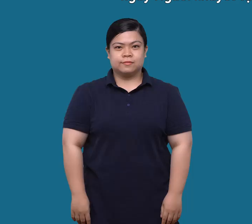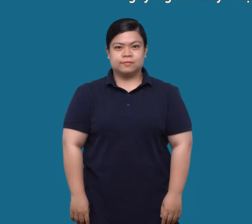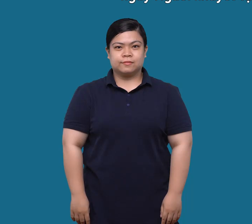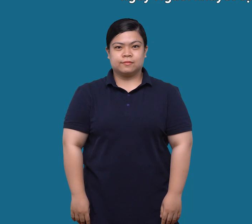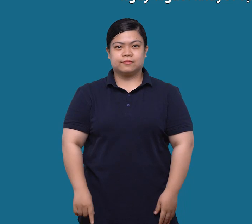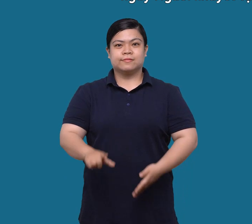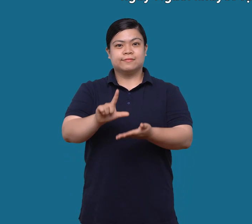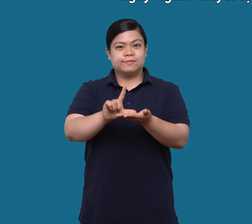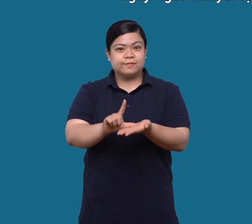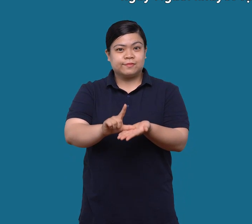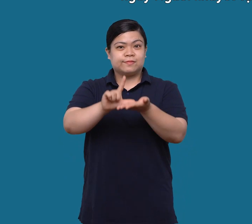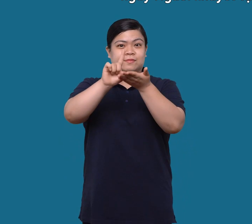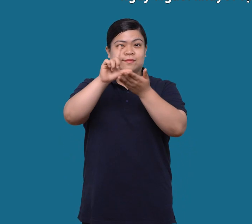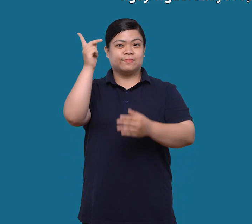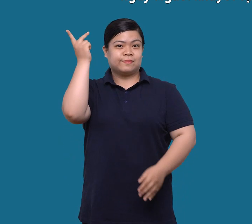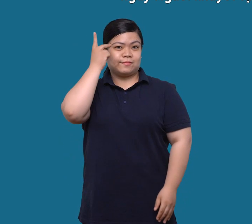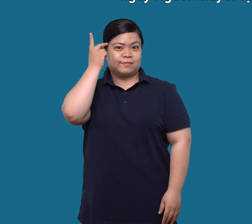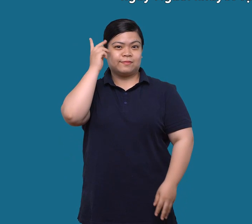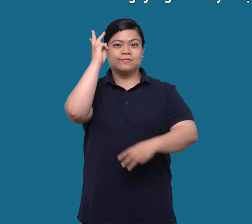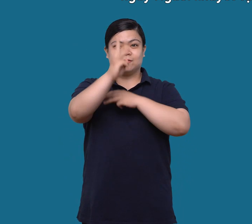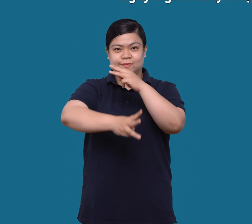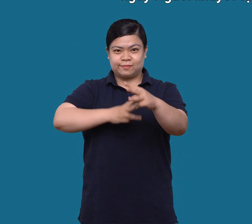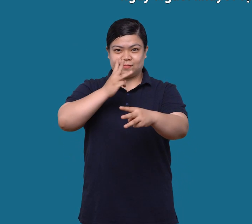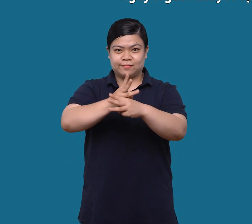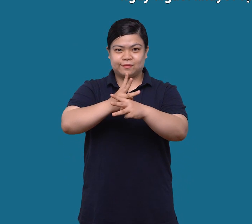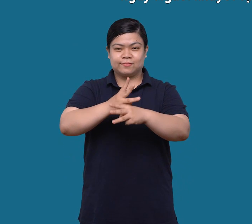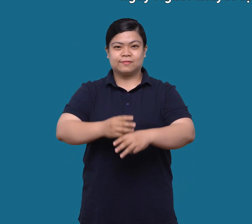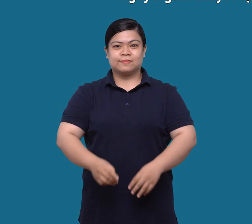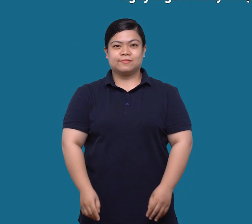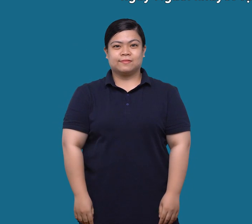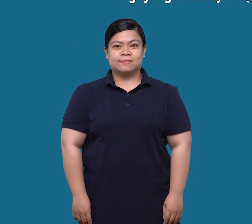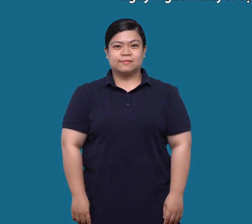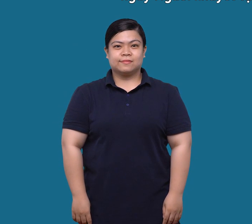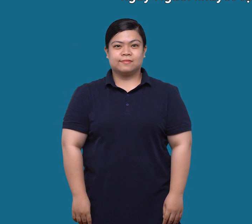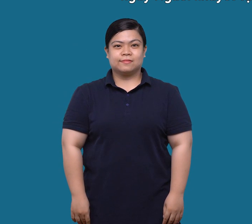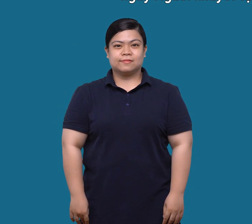ngày Người khuyết tật Thế giới 3/12